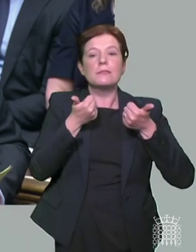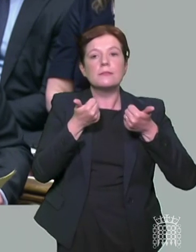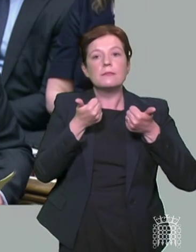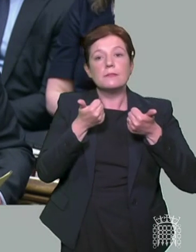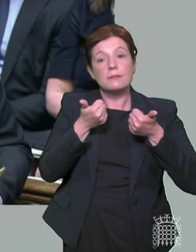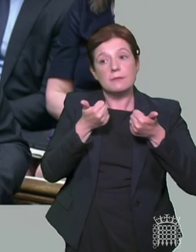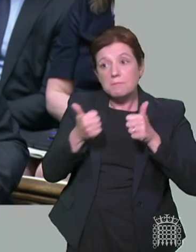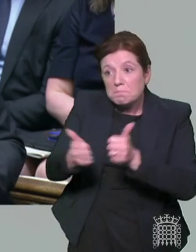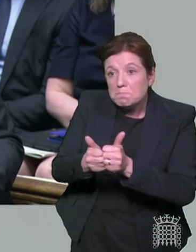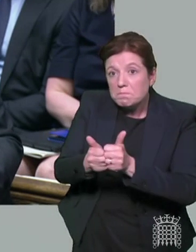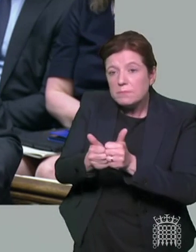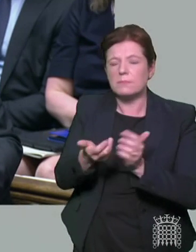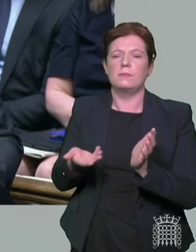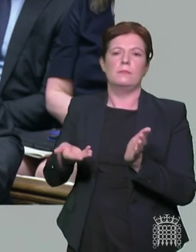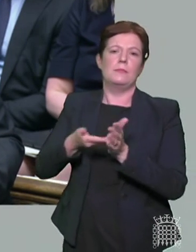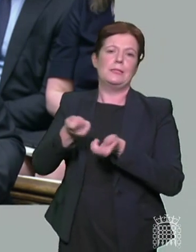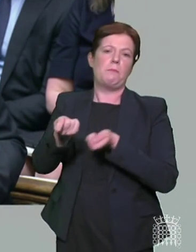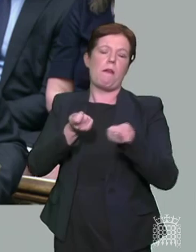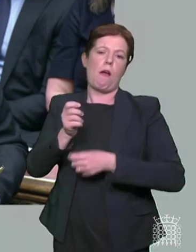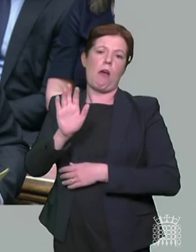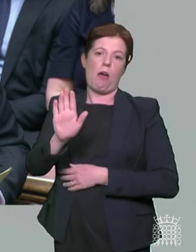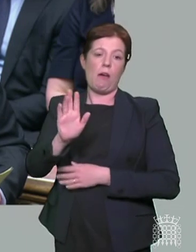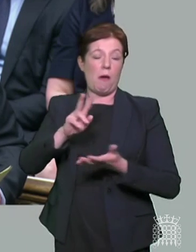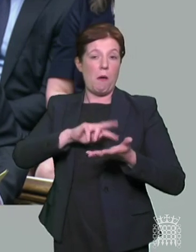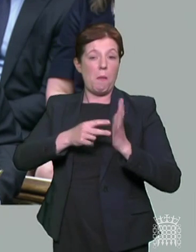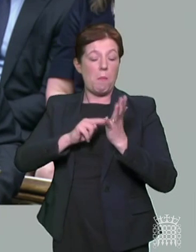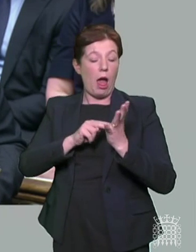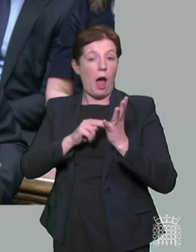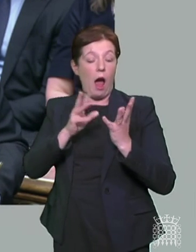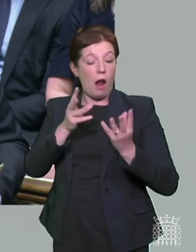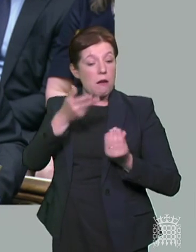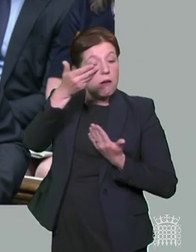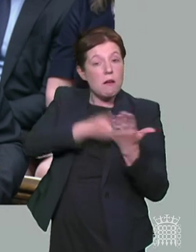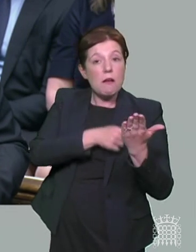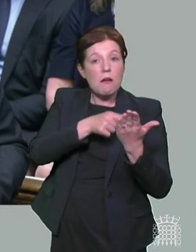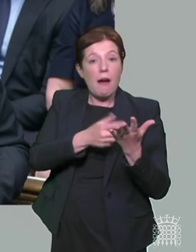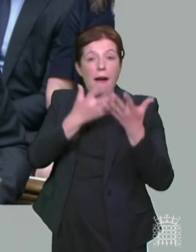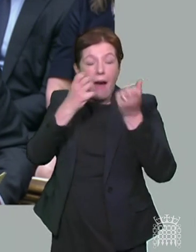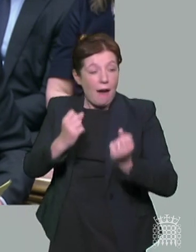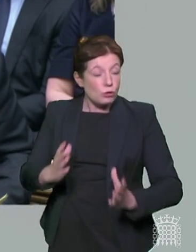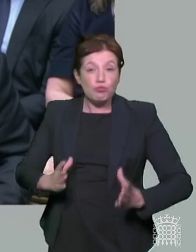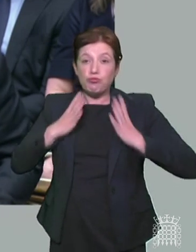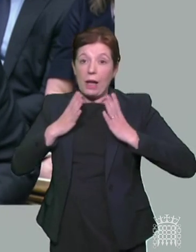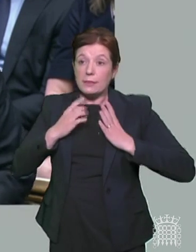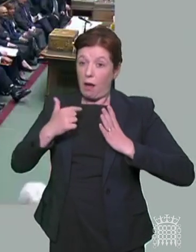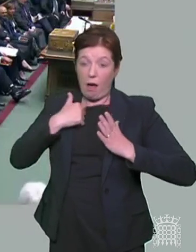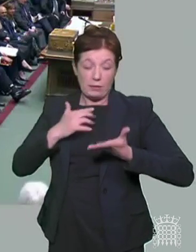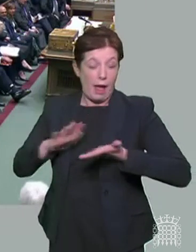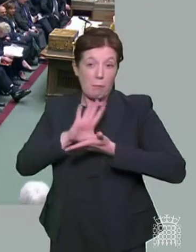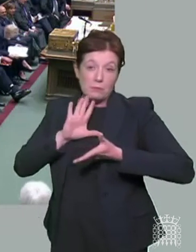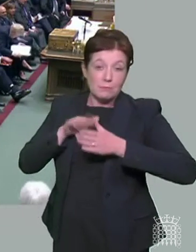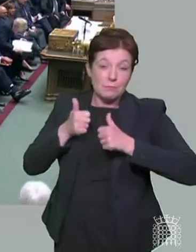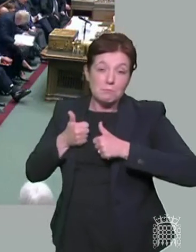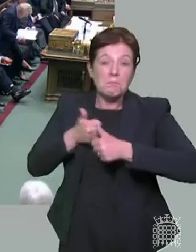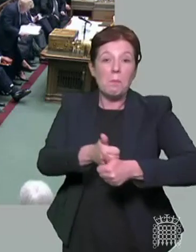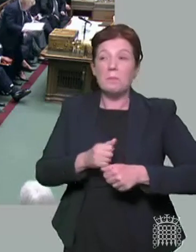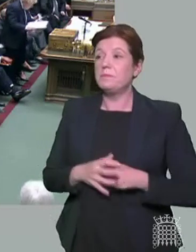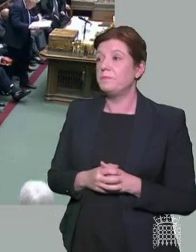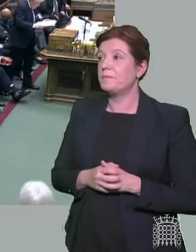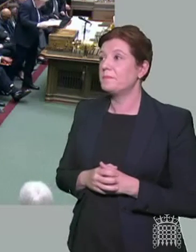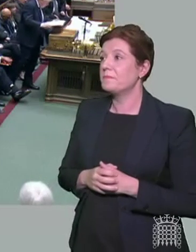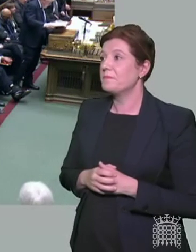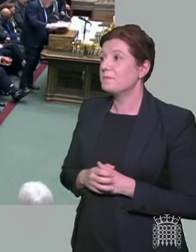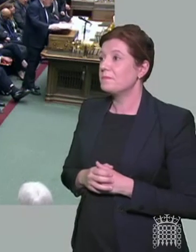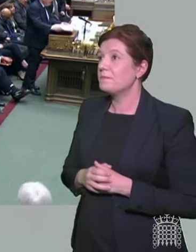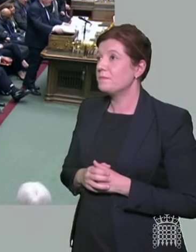I will add, if I may, that these ambitious plans are truly shovel-ready, and I will gladly go and buy a shovel today to get started.